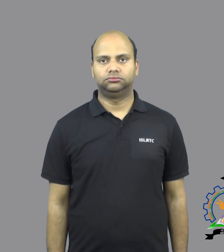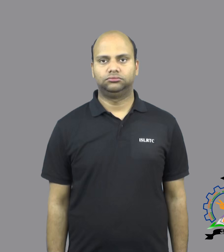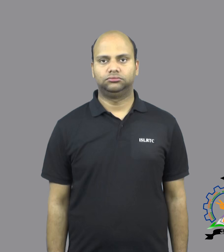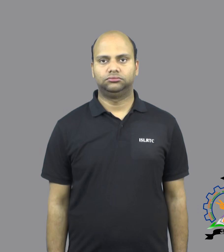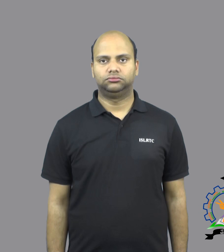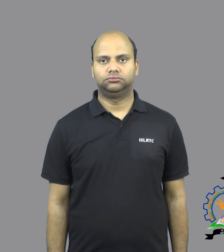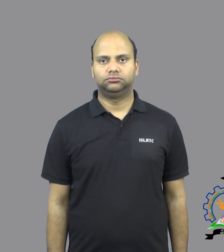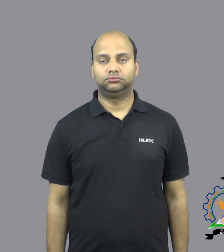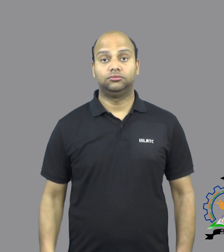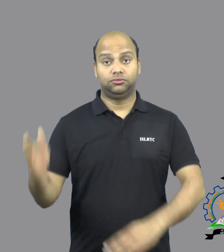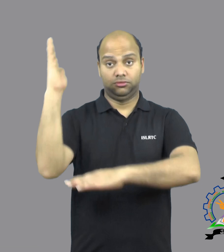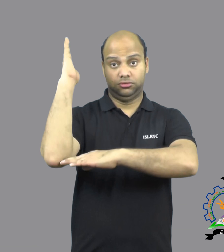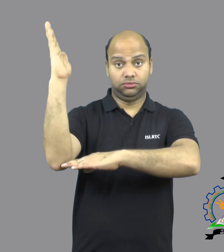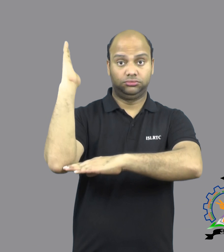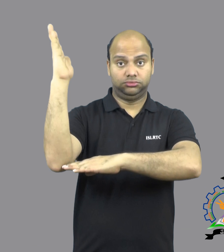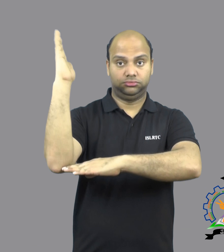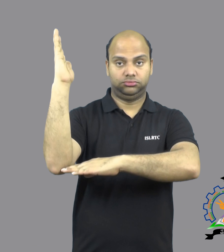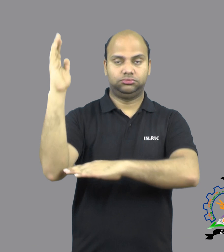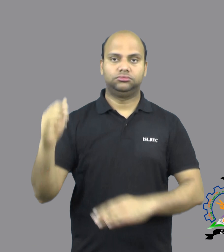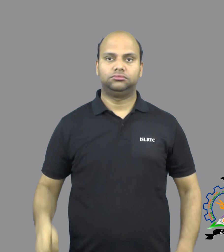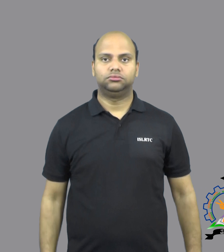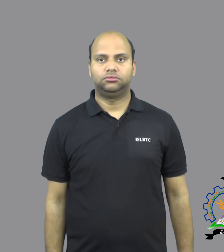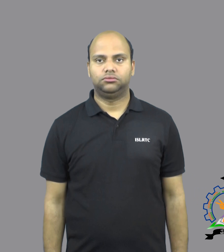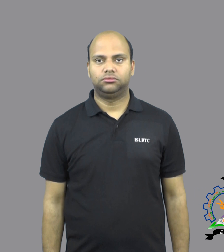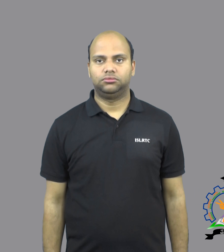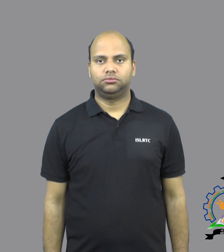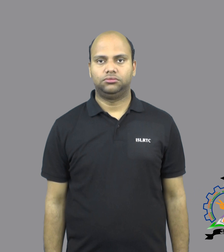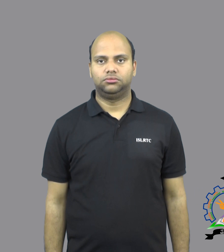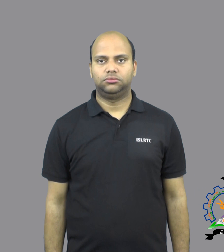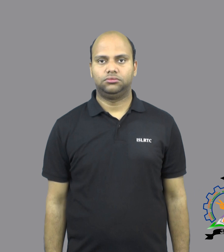Lecturer